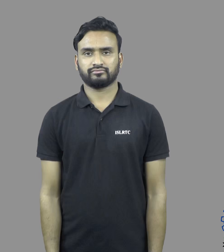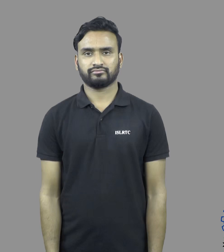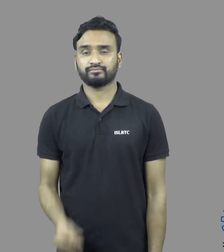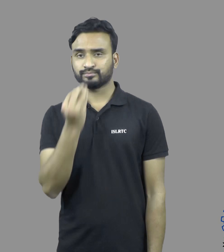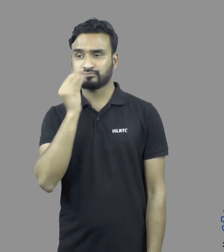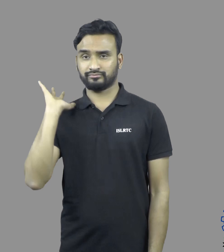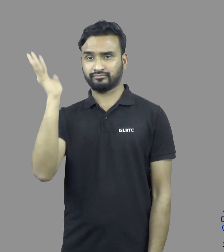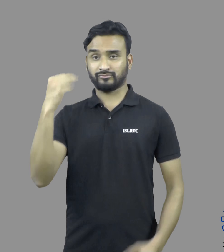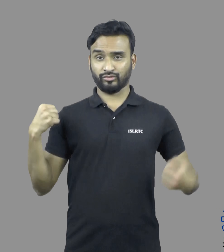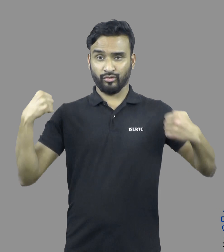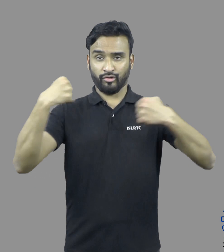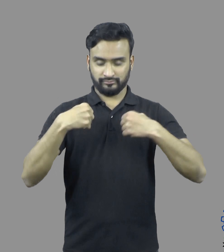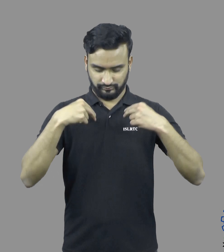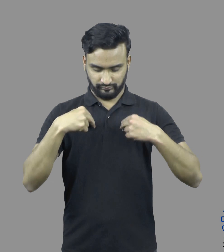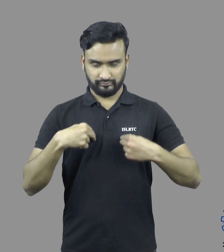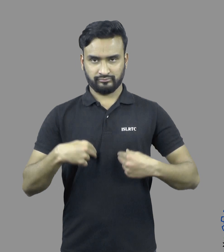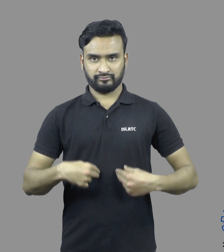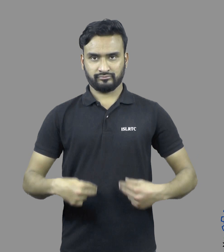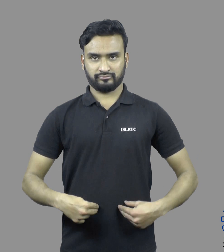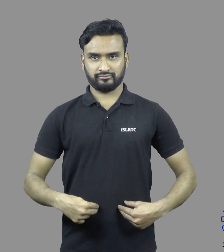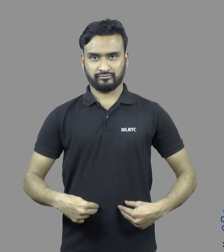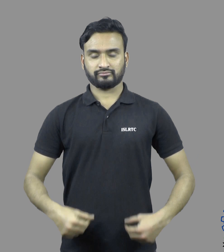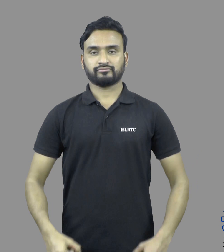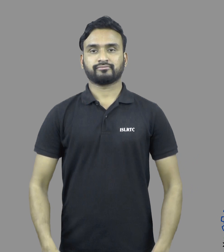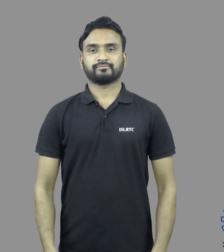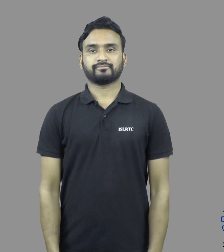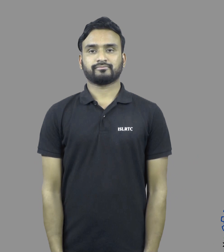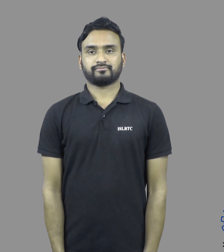Bellboy Jacket